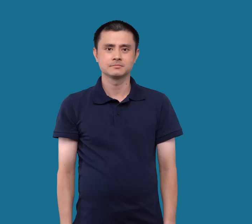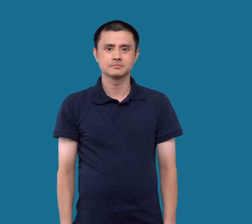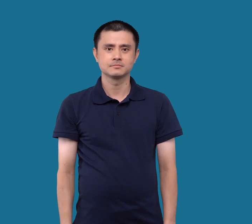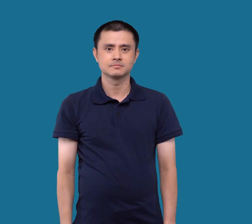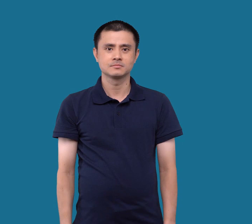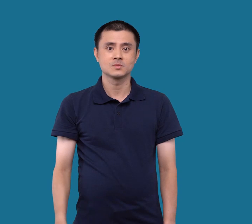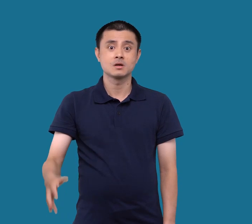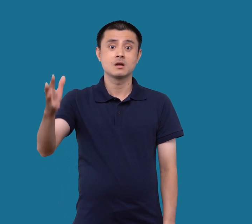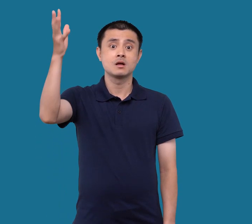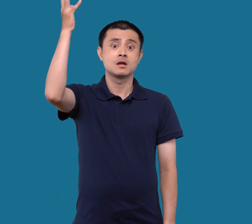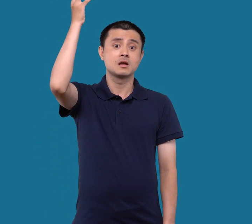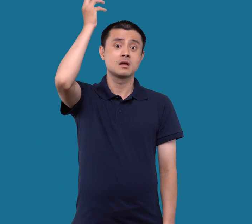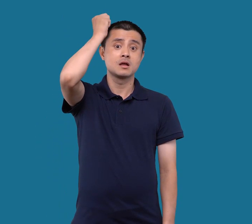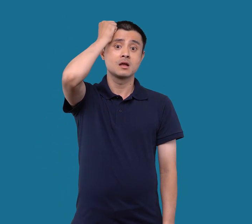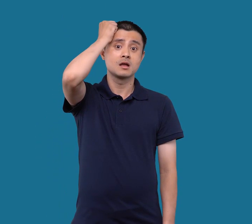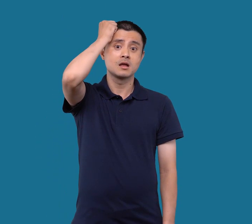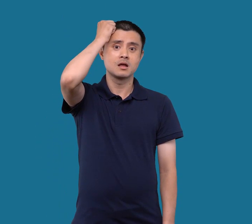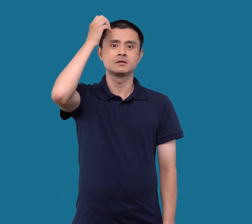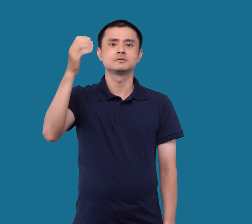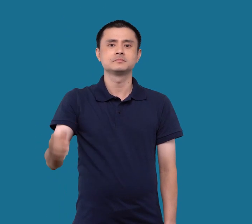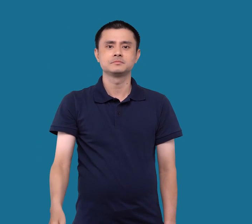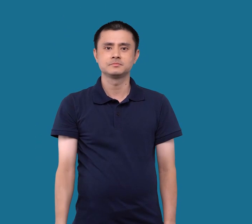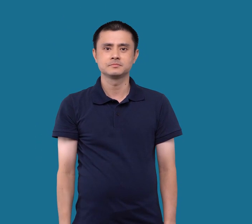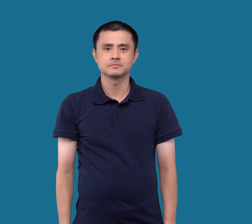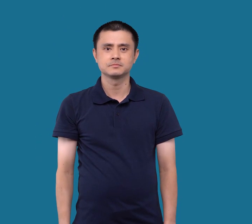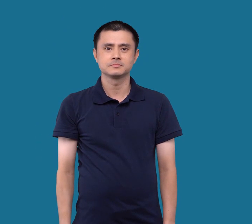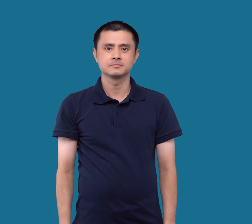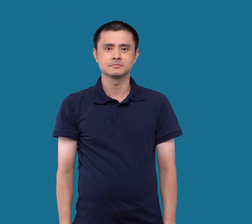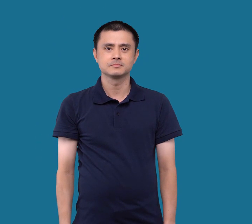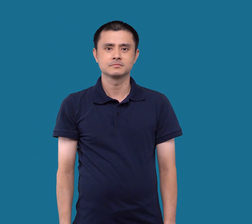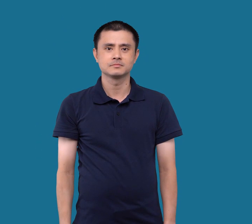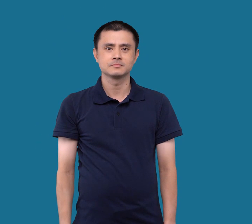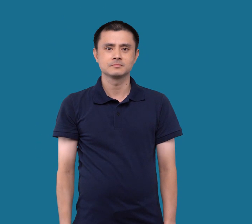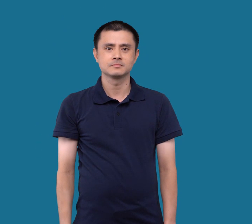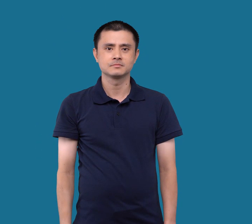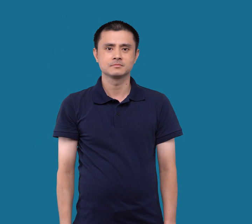ấn tượng